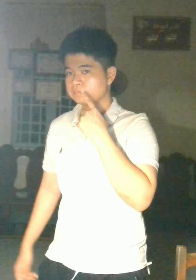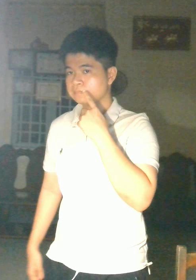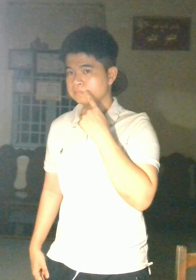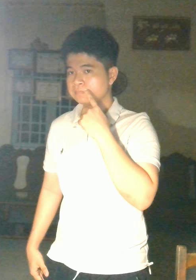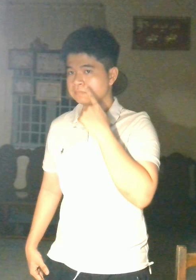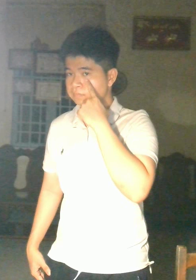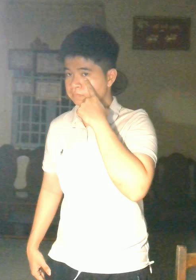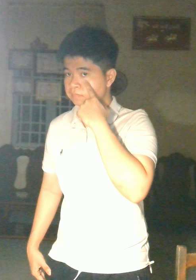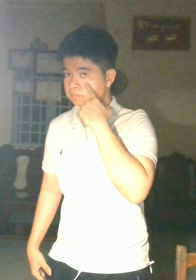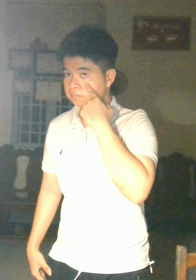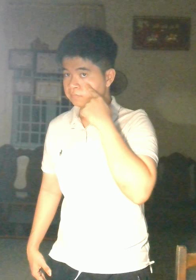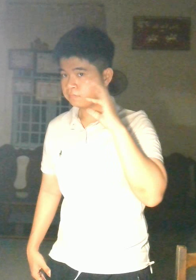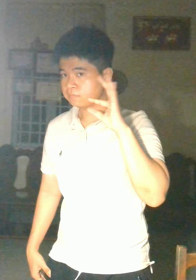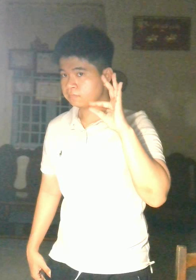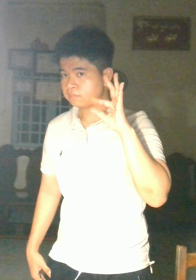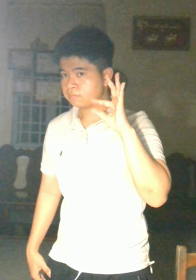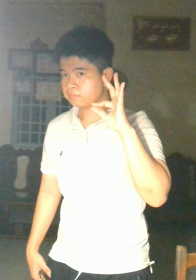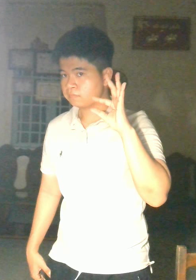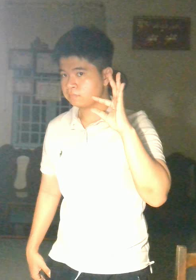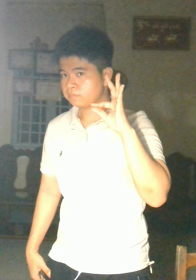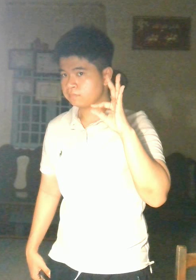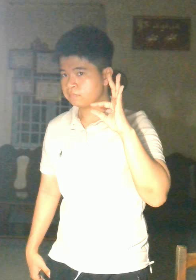lam quen